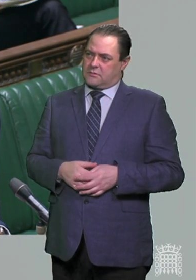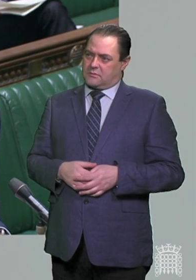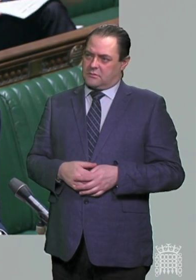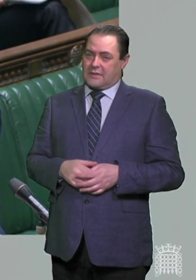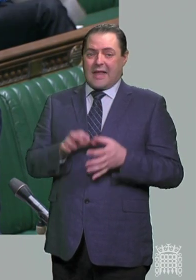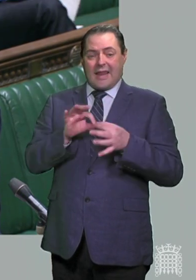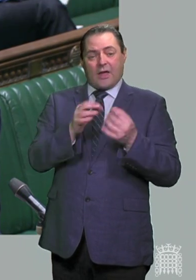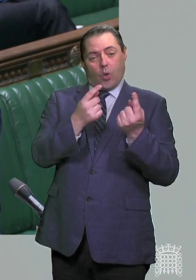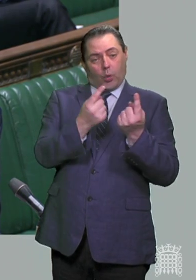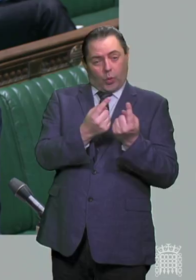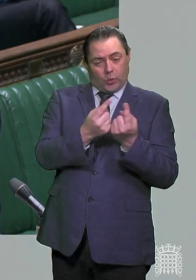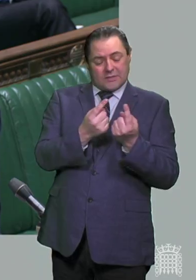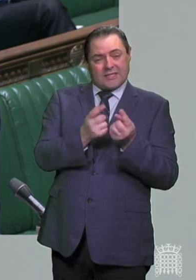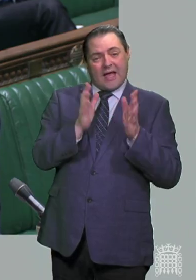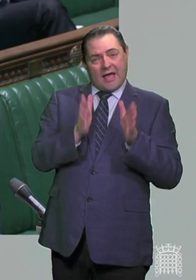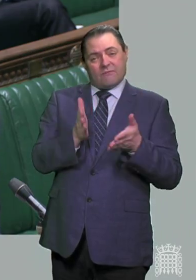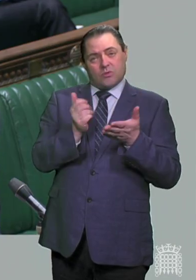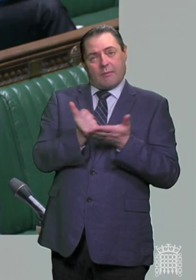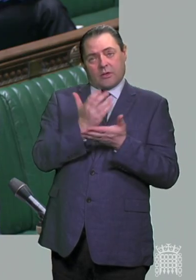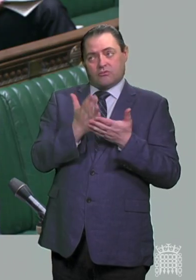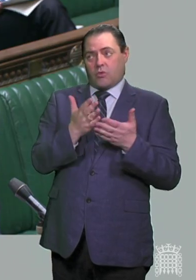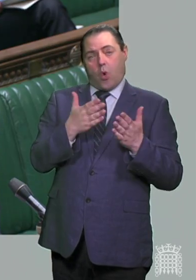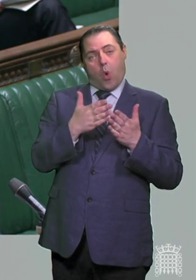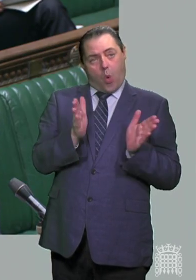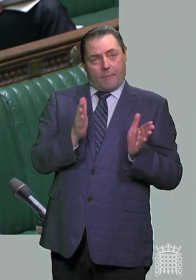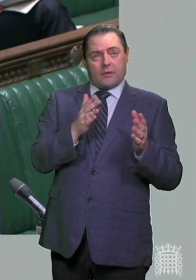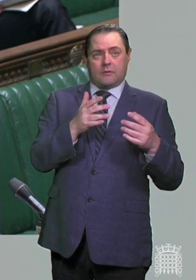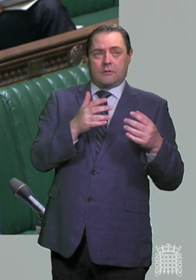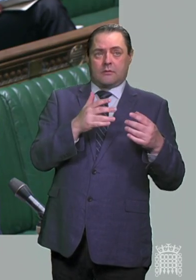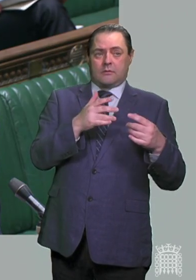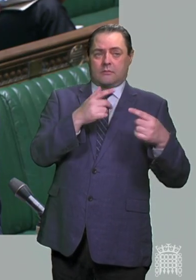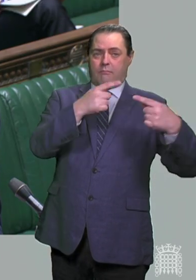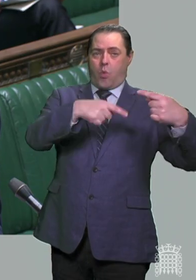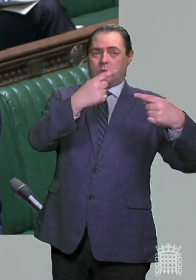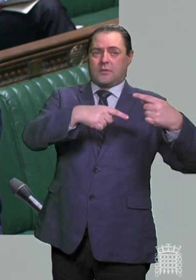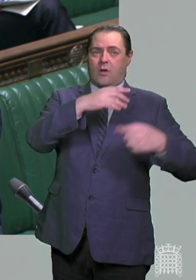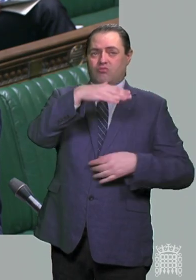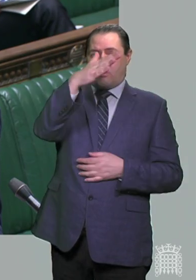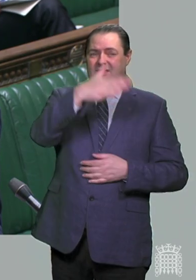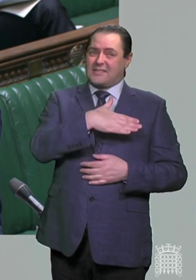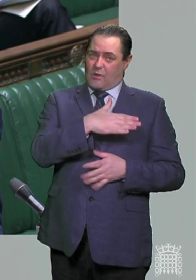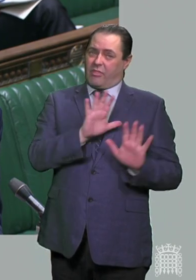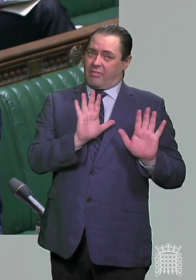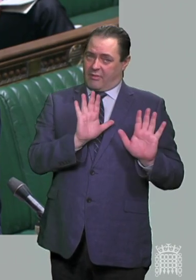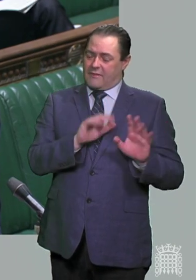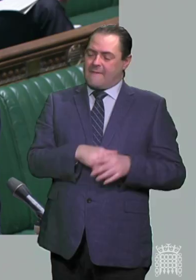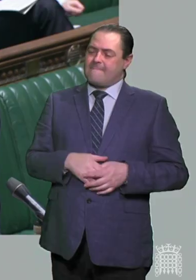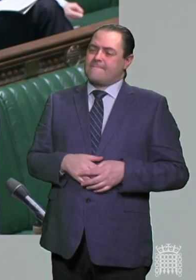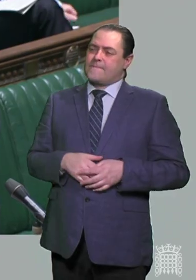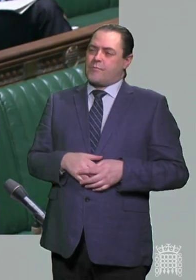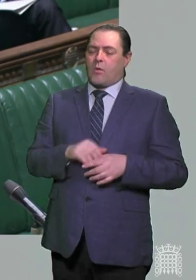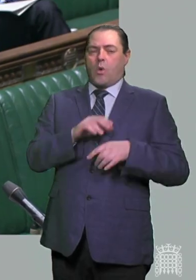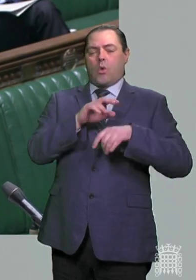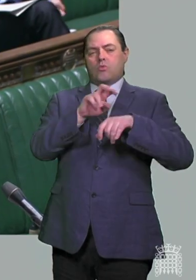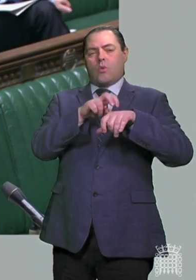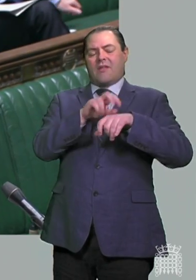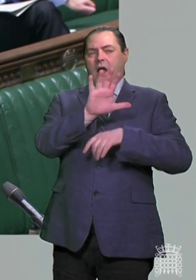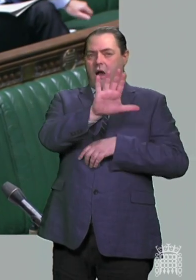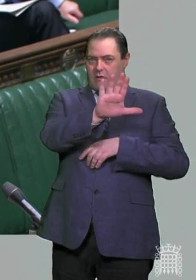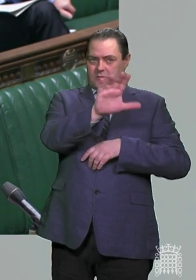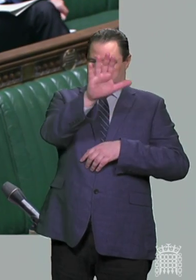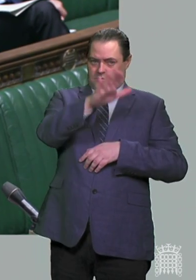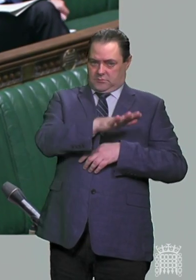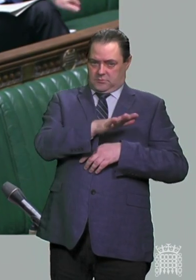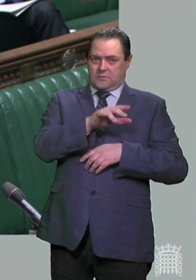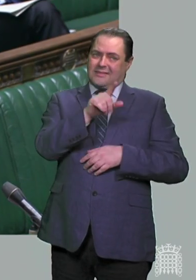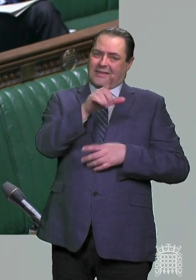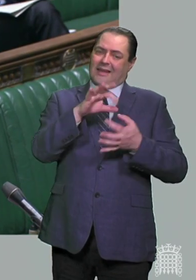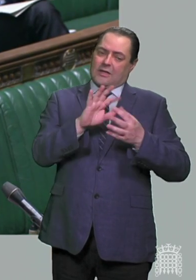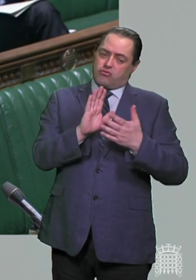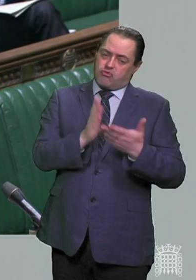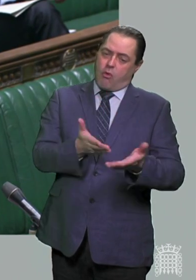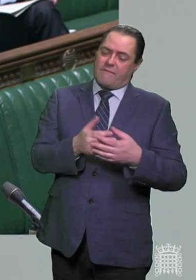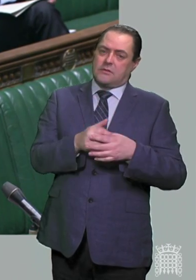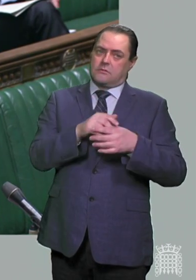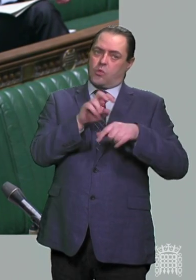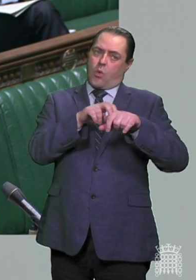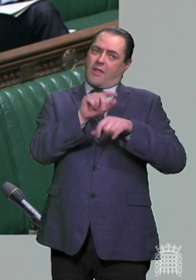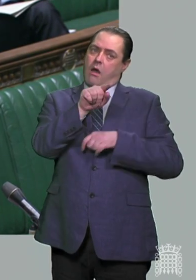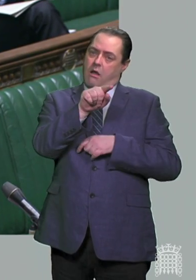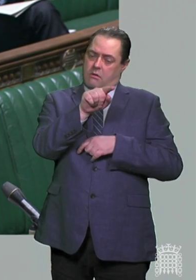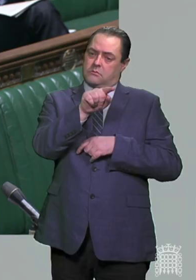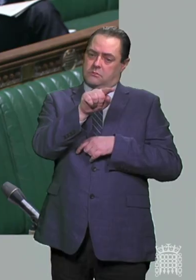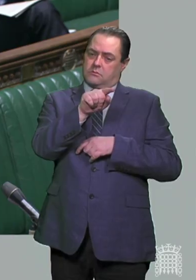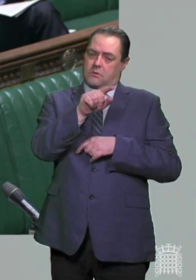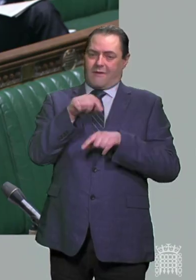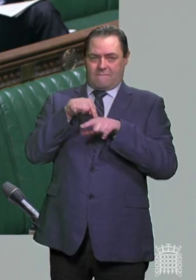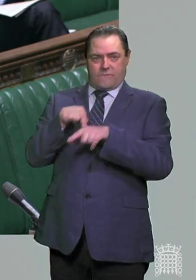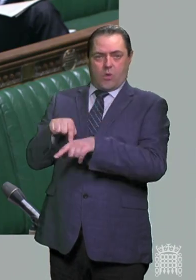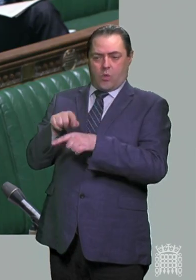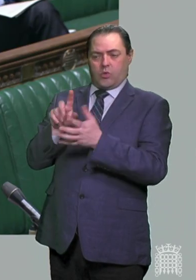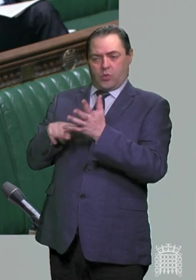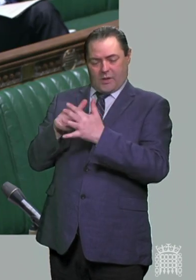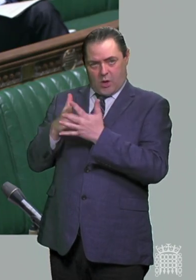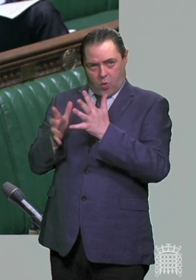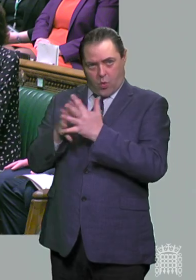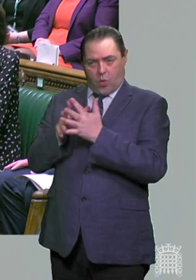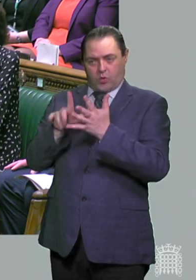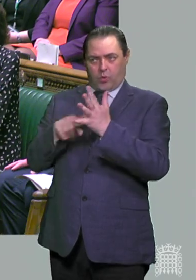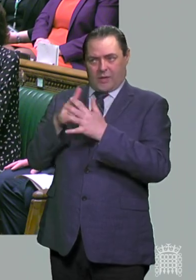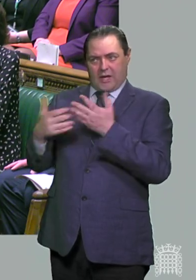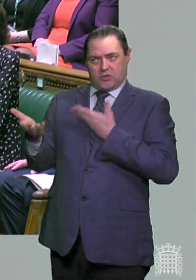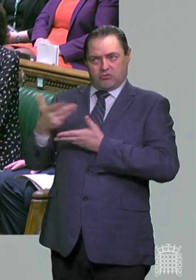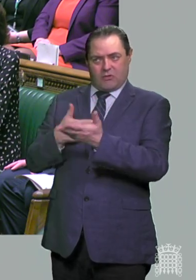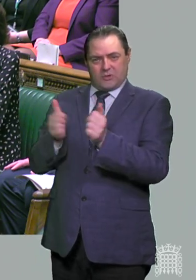On goods, we have to make sure that we can keep open an infrastructure-free north-south border, but the unique position of Northern Ireland is that on services regulation it will be subject to UK law and UK trade agreements.